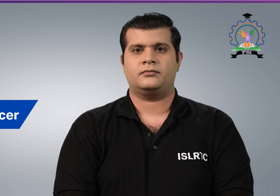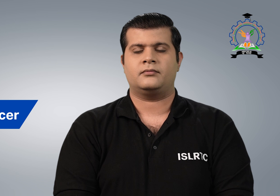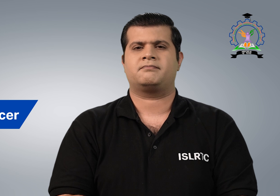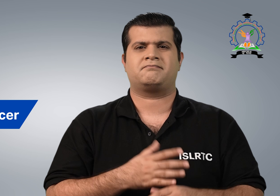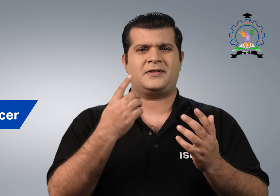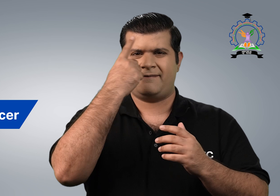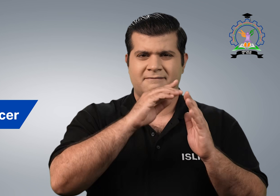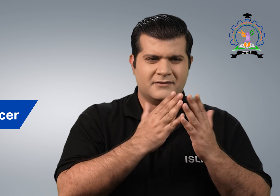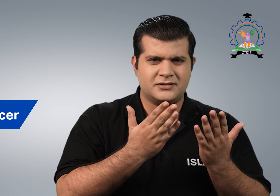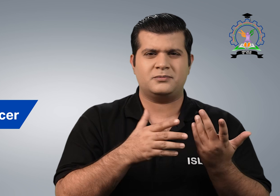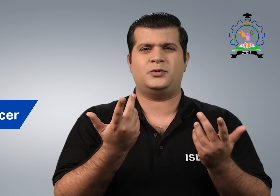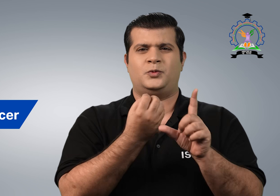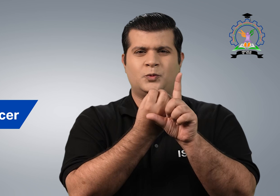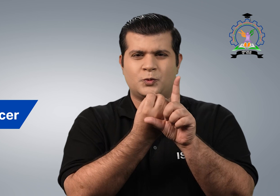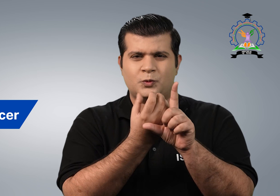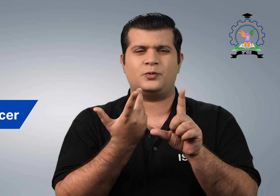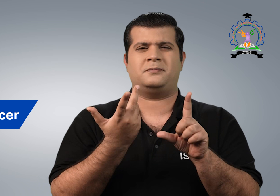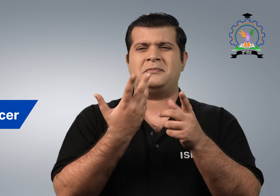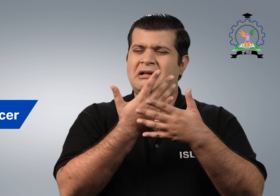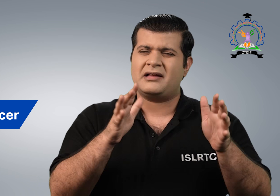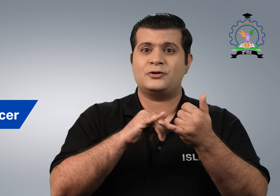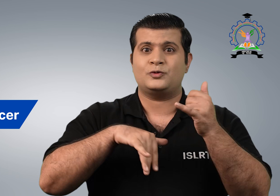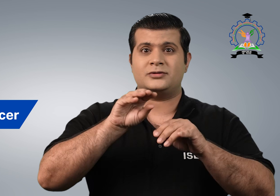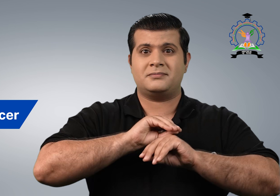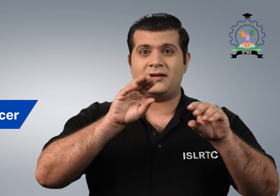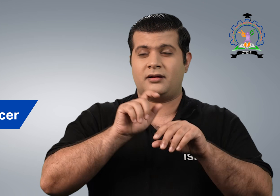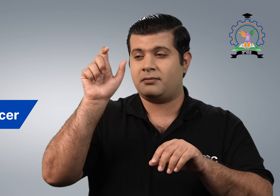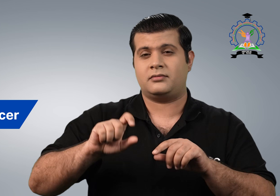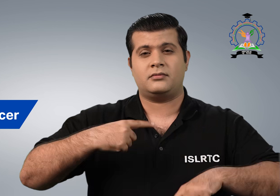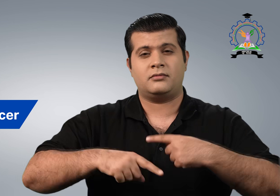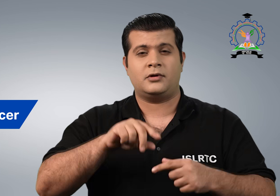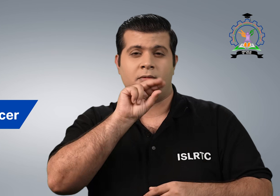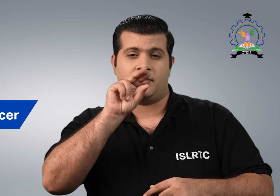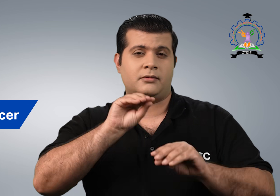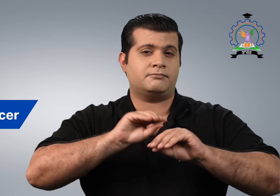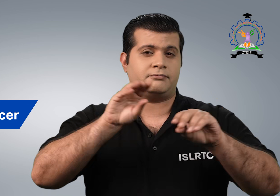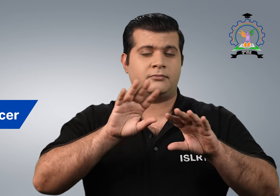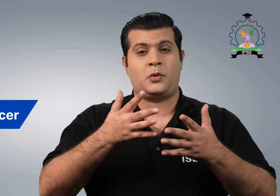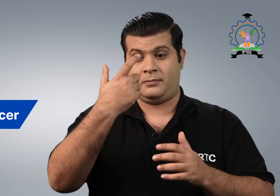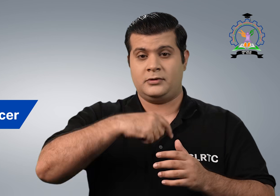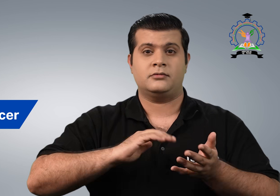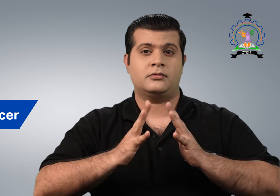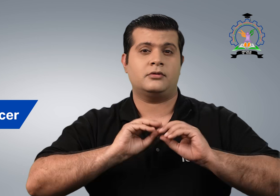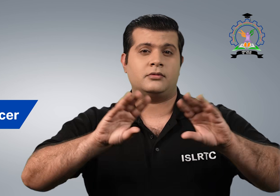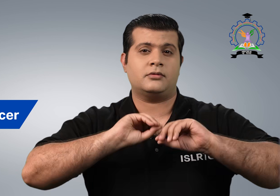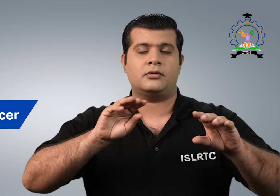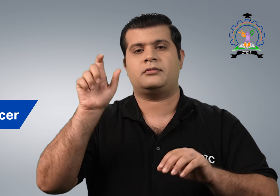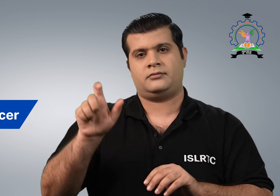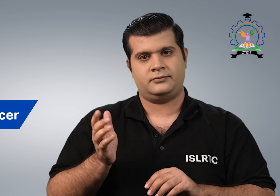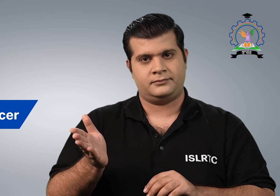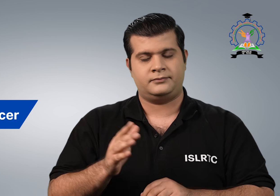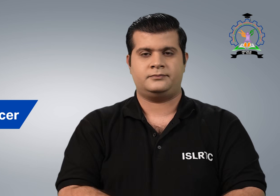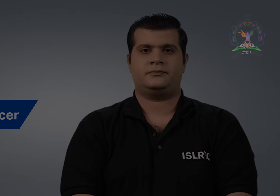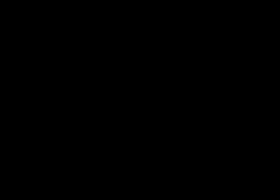Social Media Influencer is a person who shares content on platforms like Facebook, YouTube, etc using spoken or sign language.